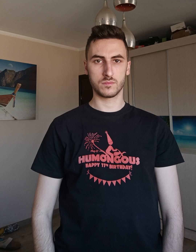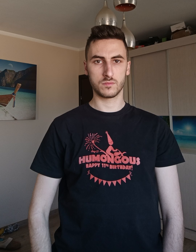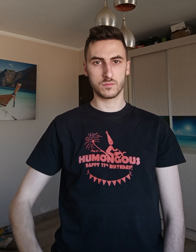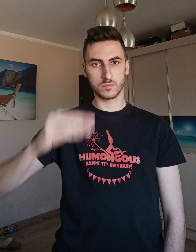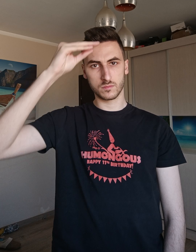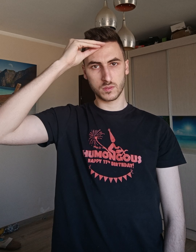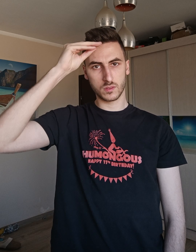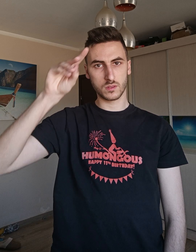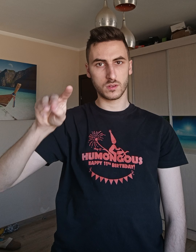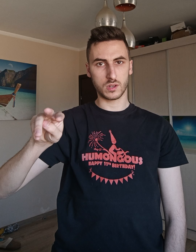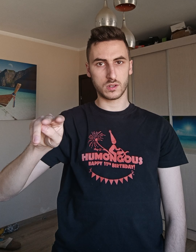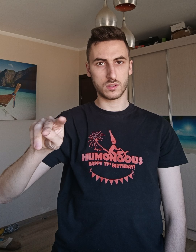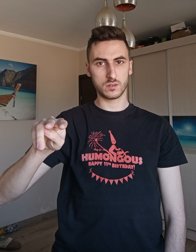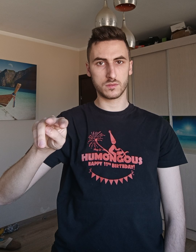אח